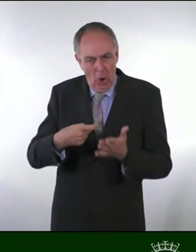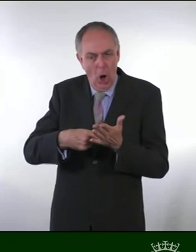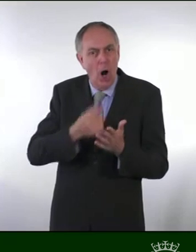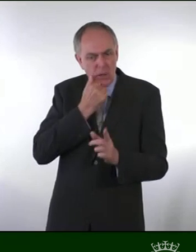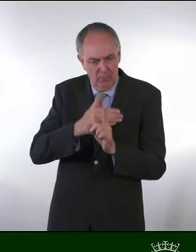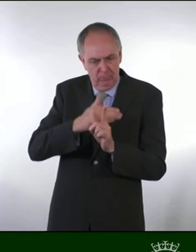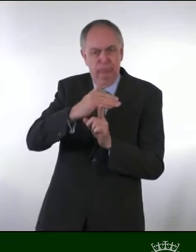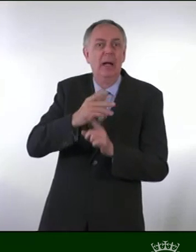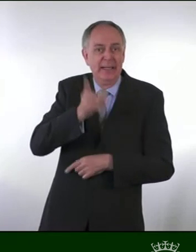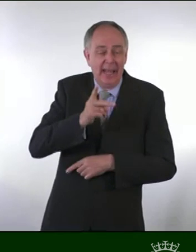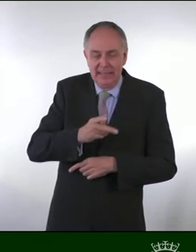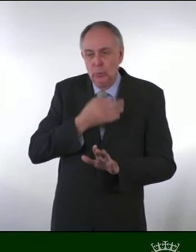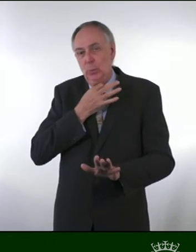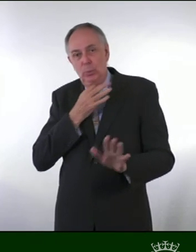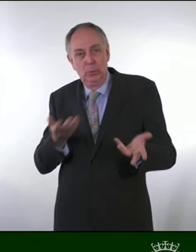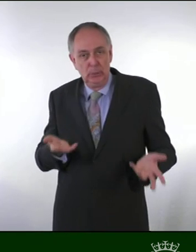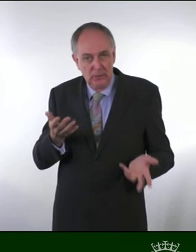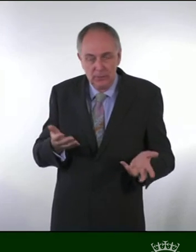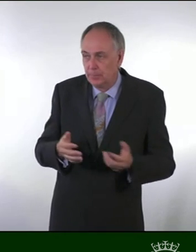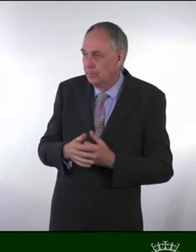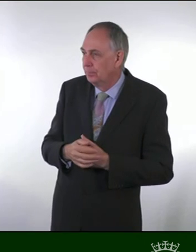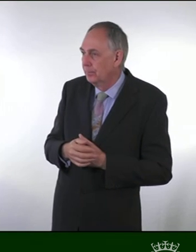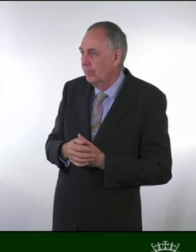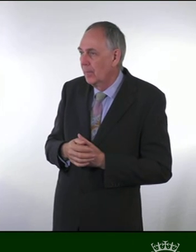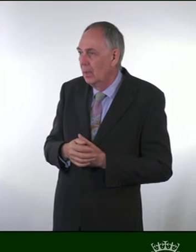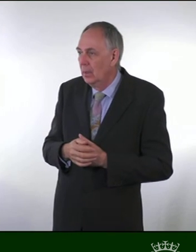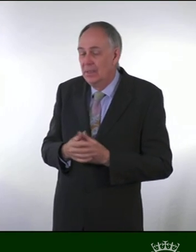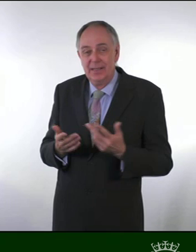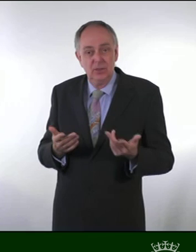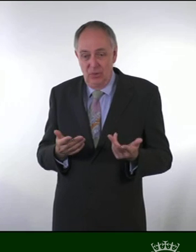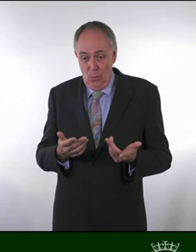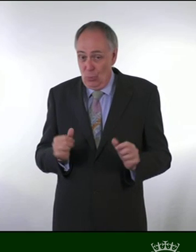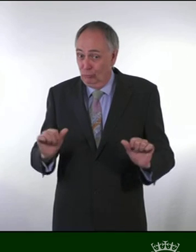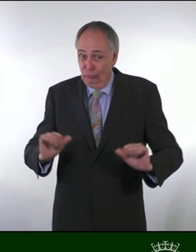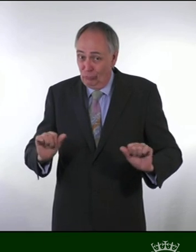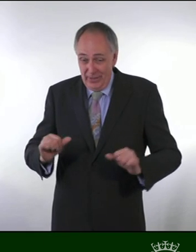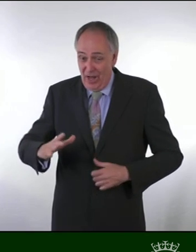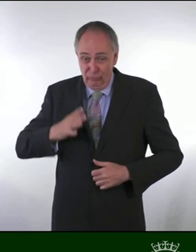To repeat what I was saying earlier to the Leader of the Opposition, we are not there yet.